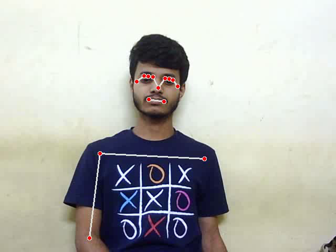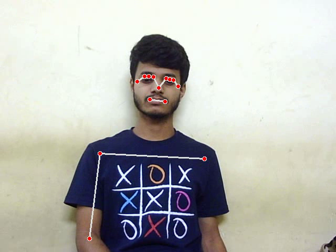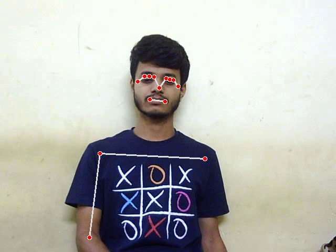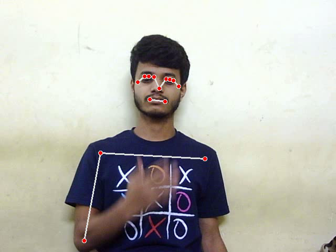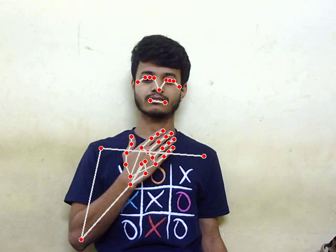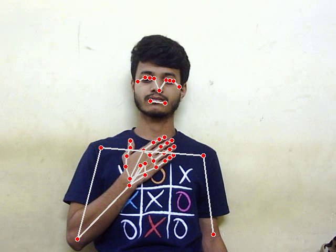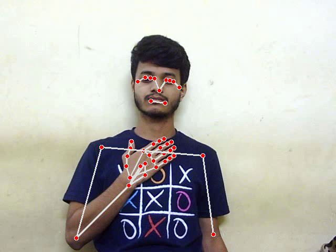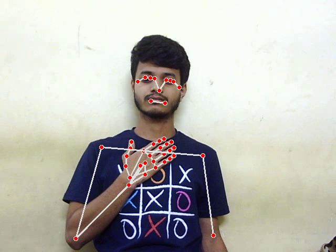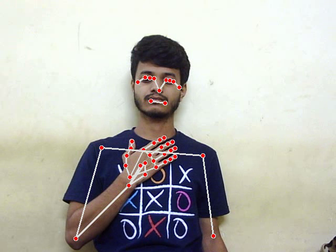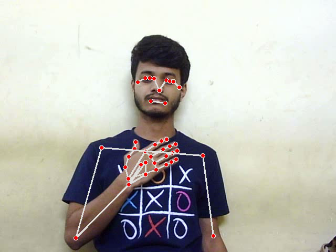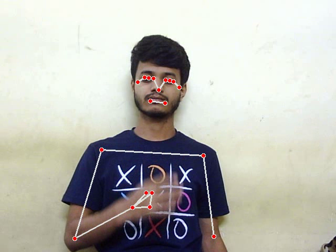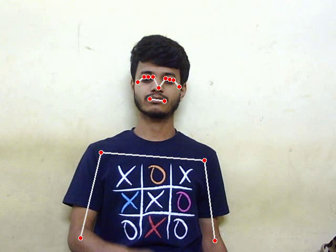my